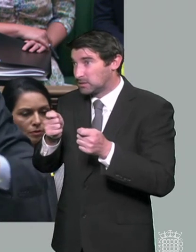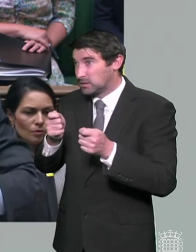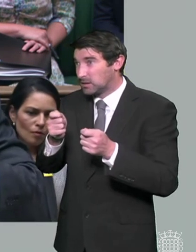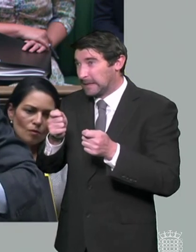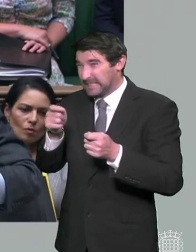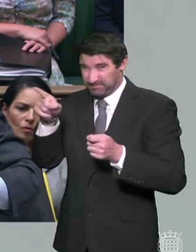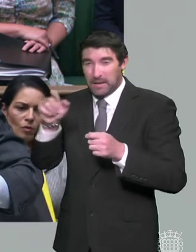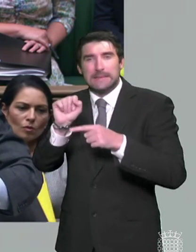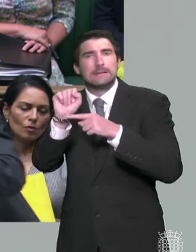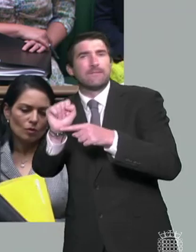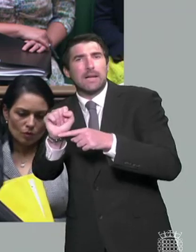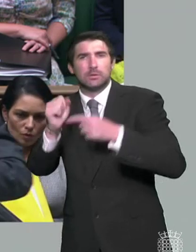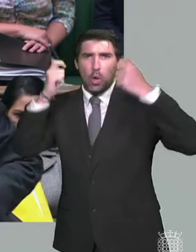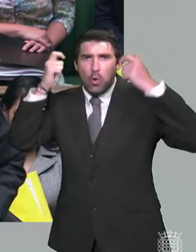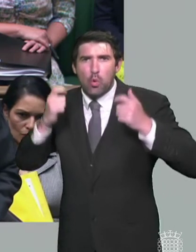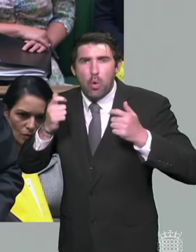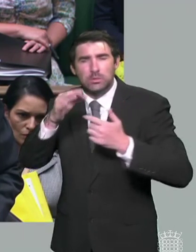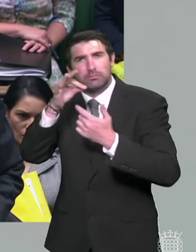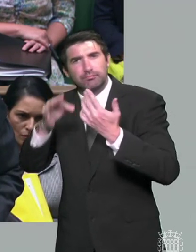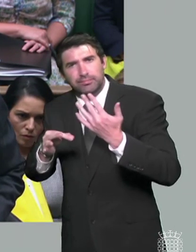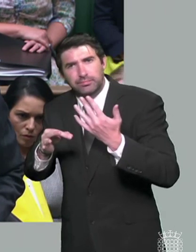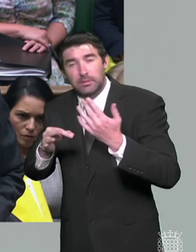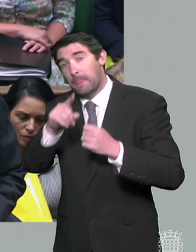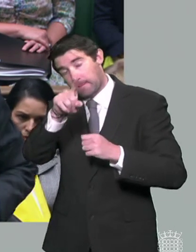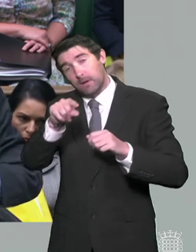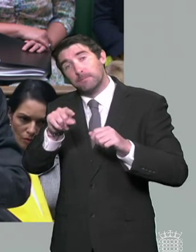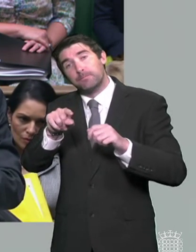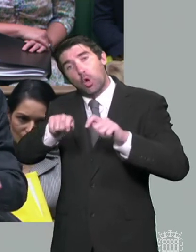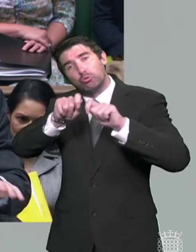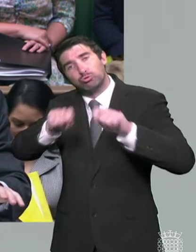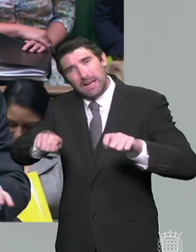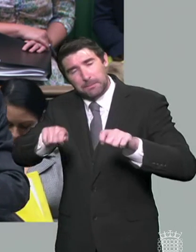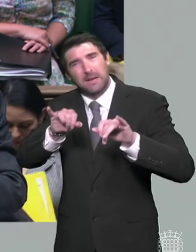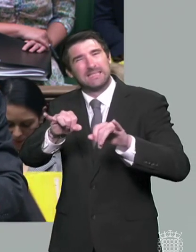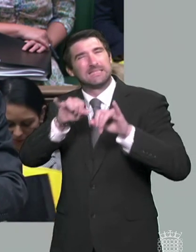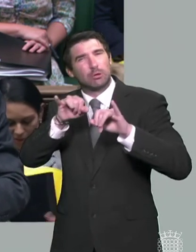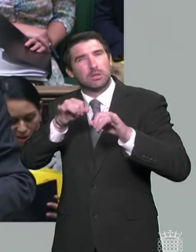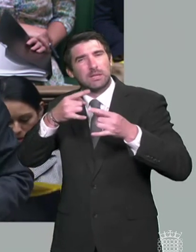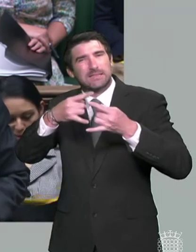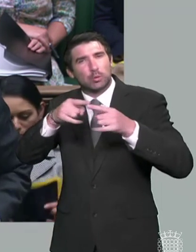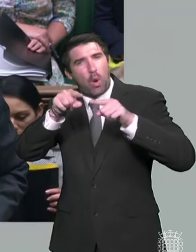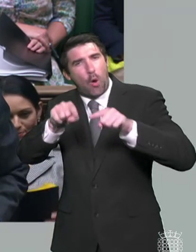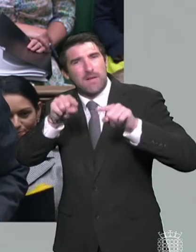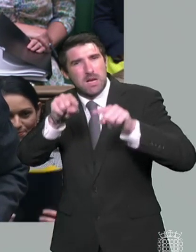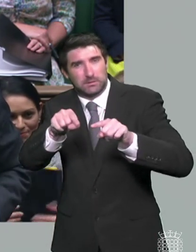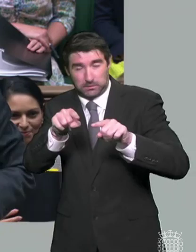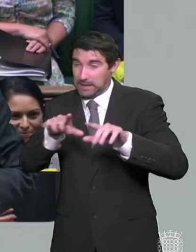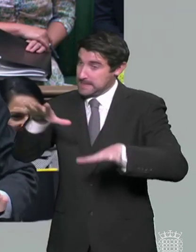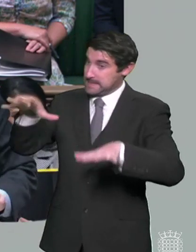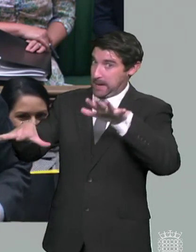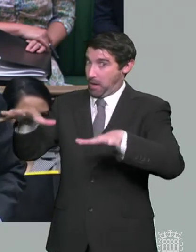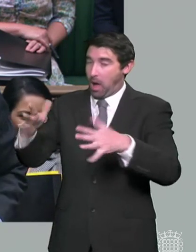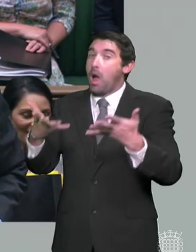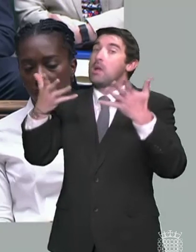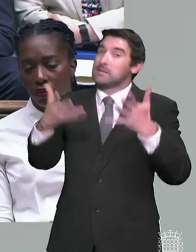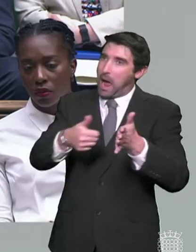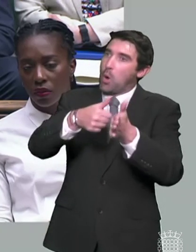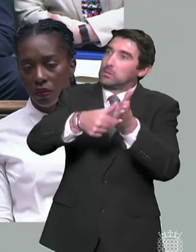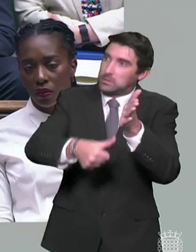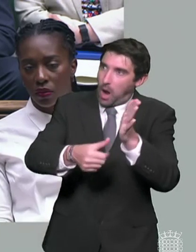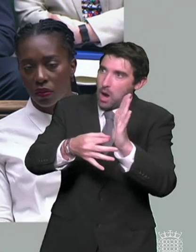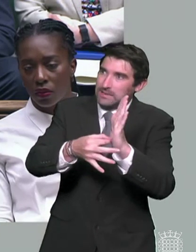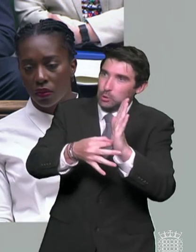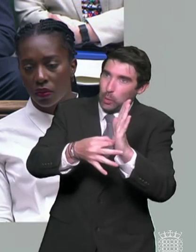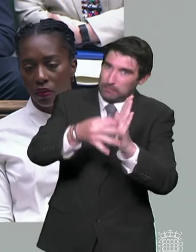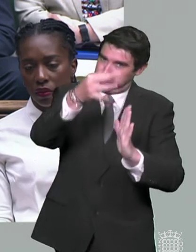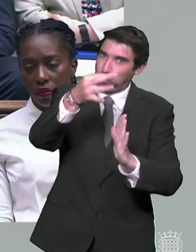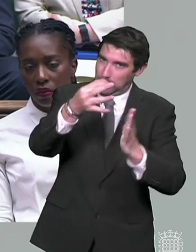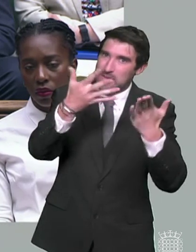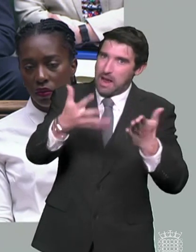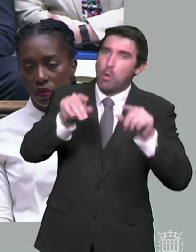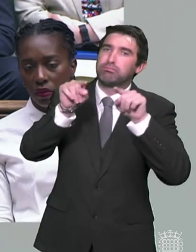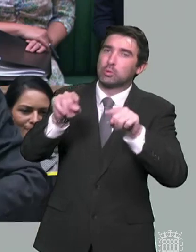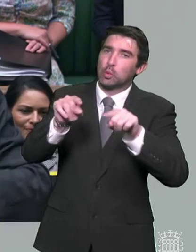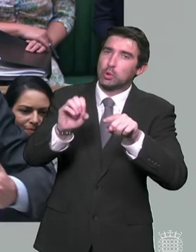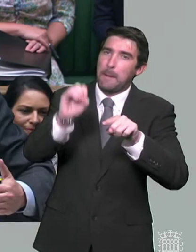But if she looks at what is happening on rape and serious sexual offences, where we have had similar problems, she will see that we are gradually starting to see an improvement in the prosecution rates.